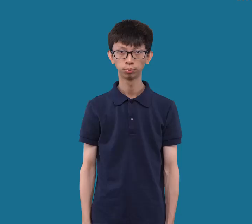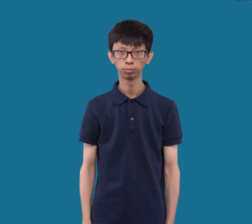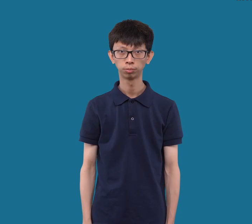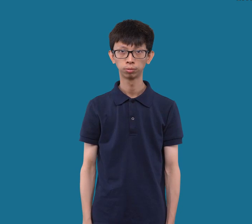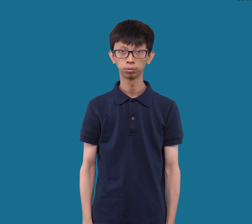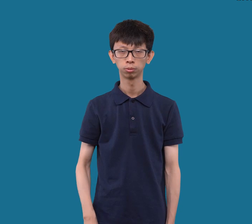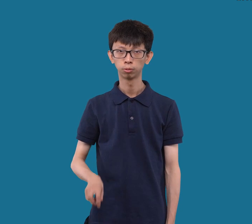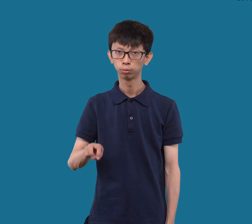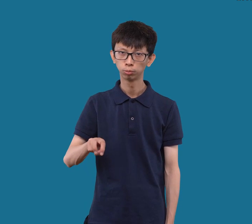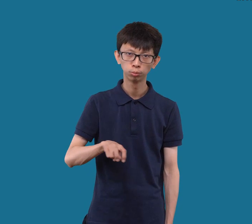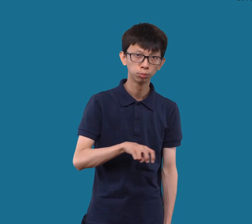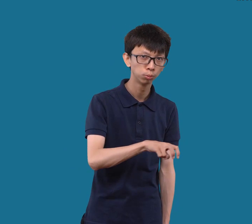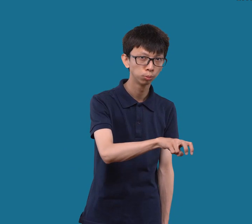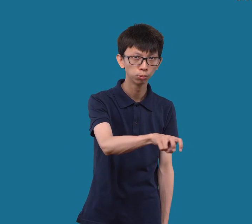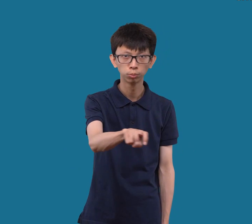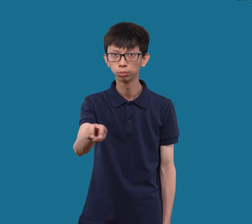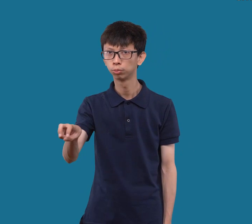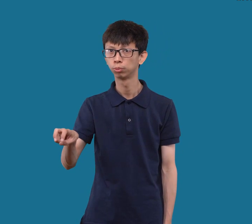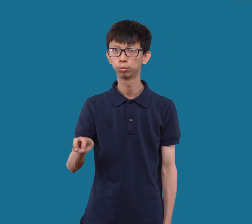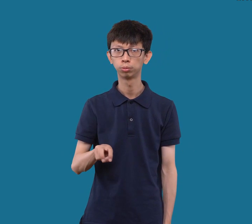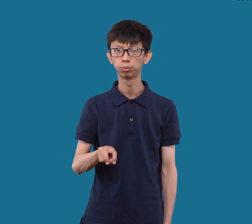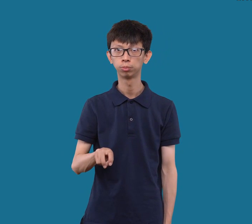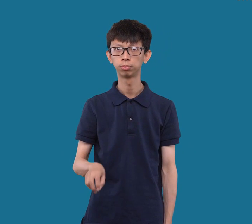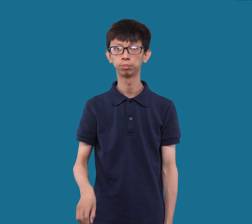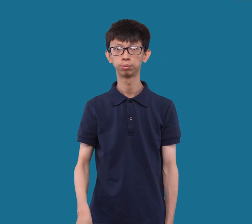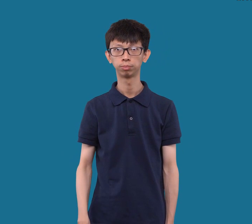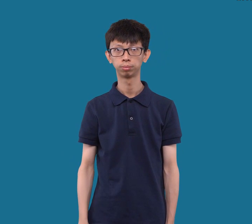chuyển động đều